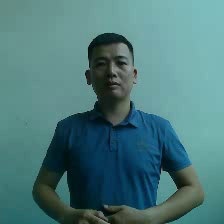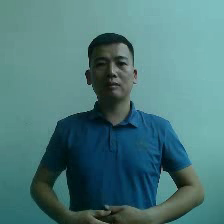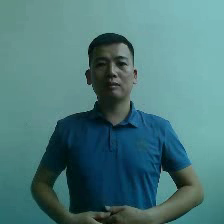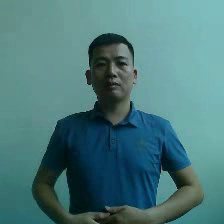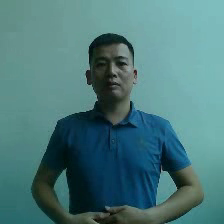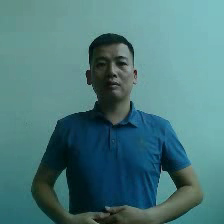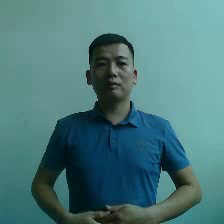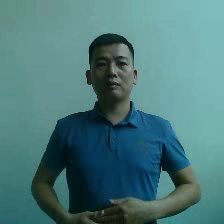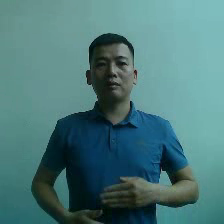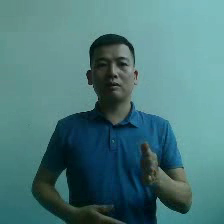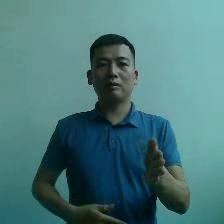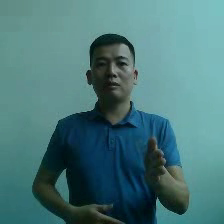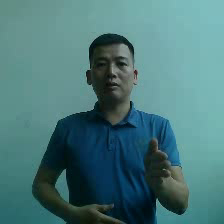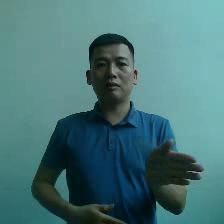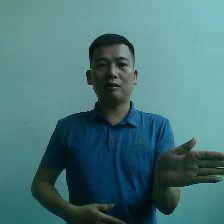Rẽ trái